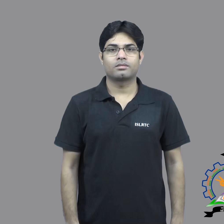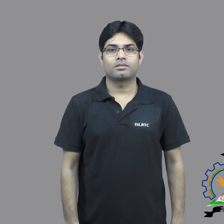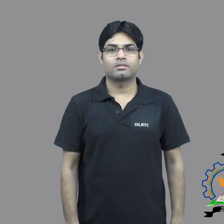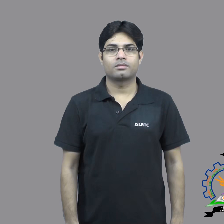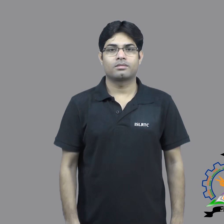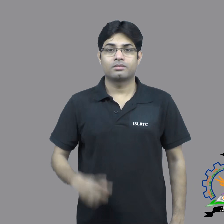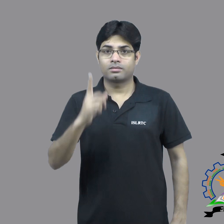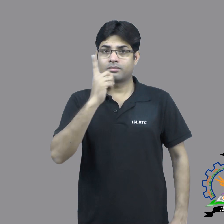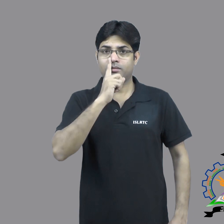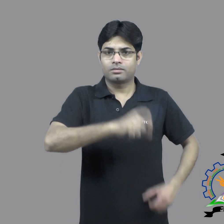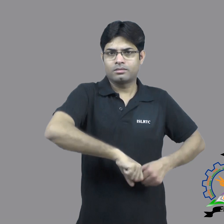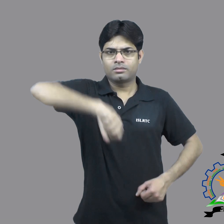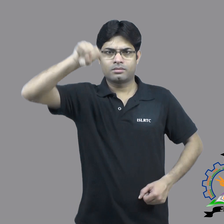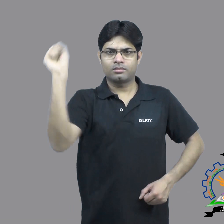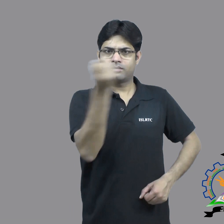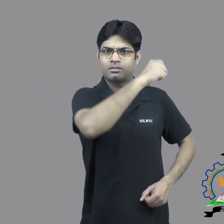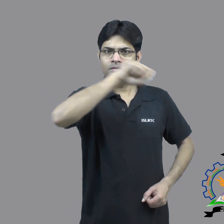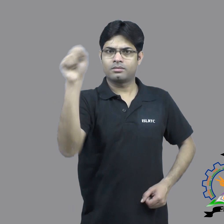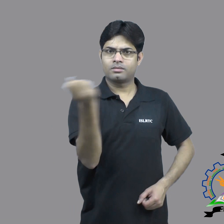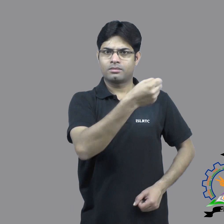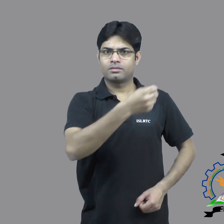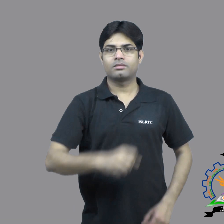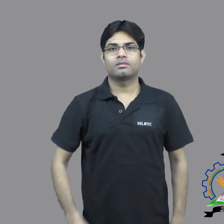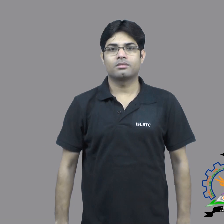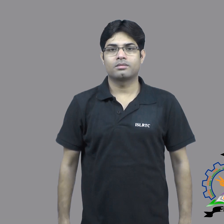Lakshmibai Rani of Jhansi